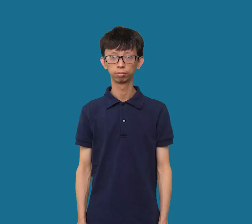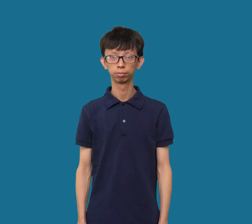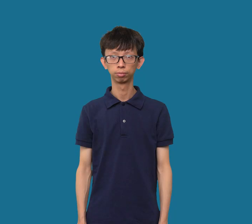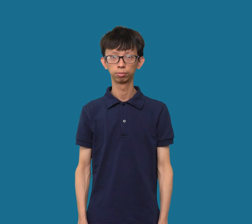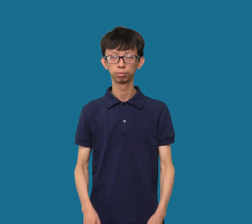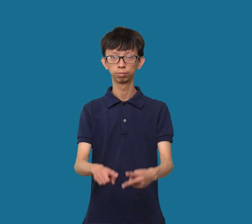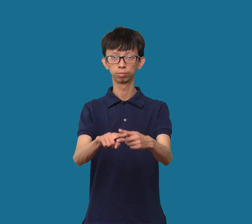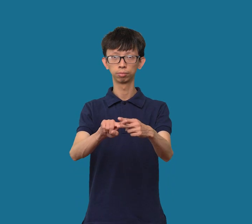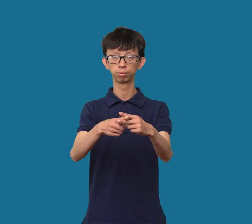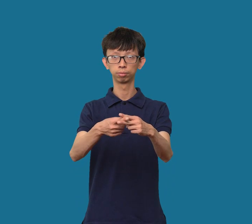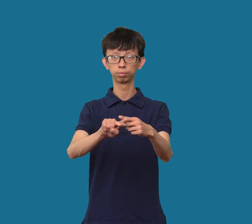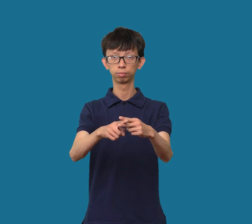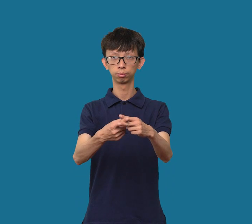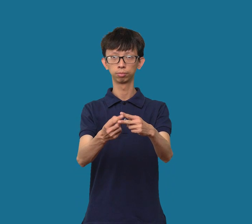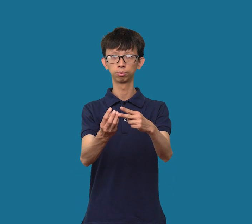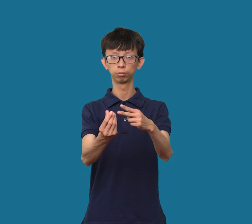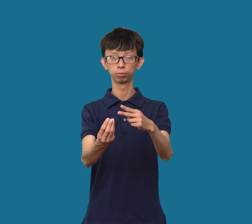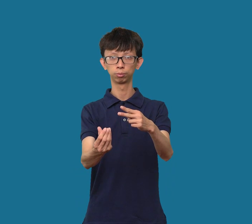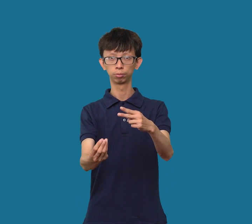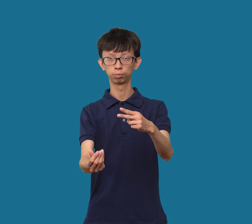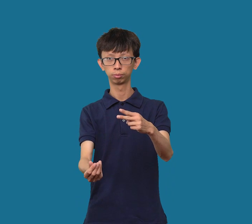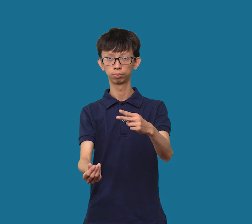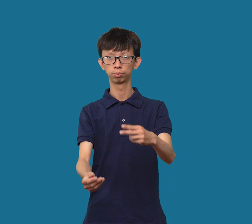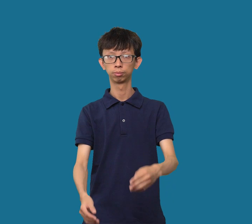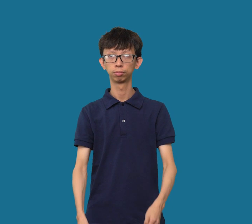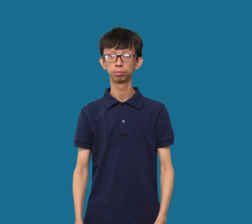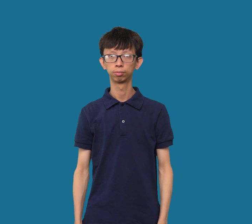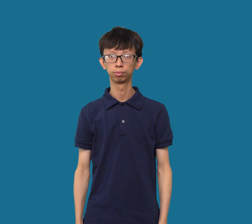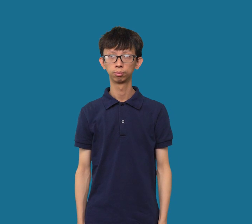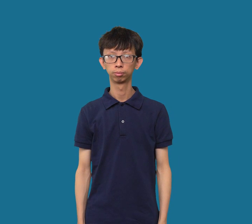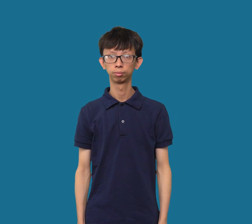bụi phấn